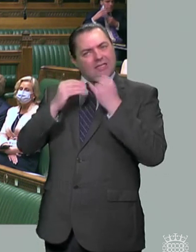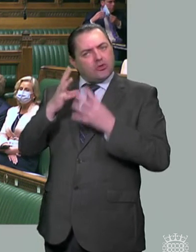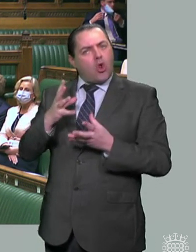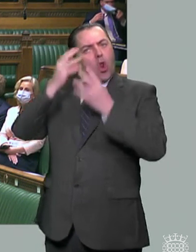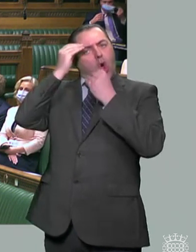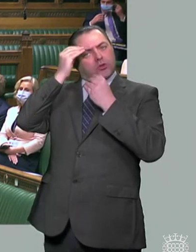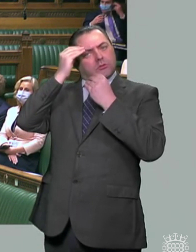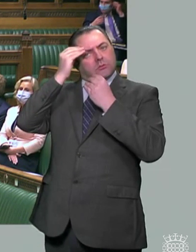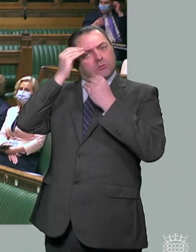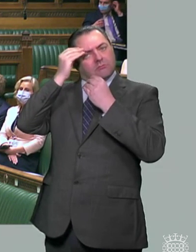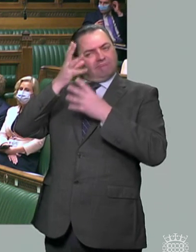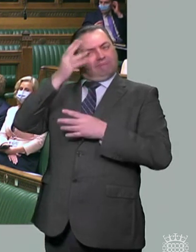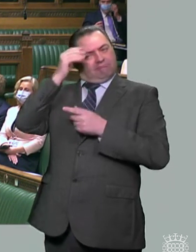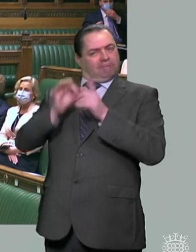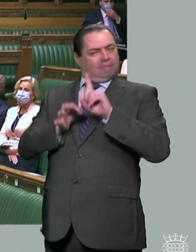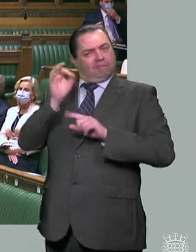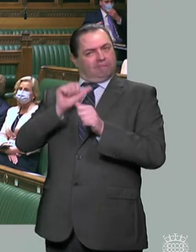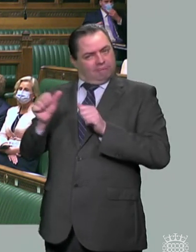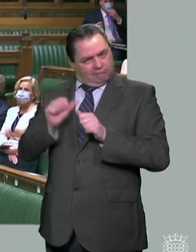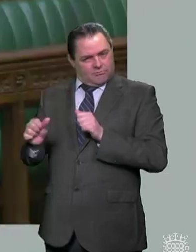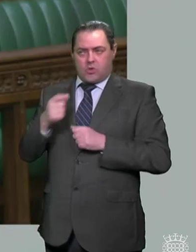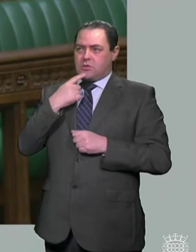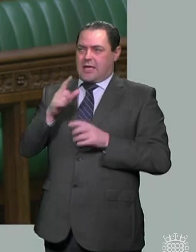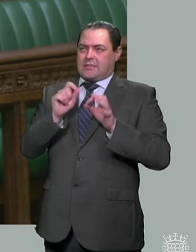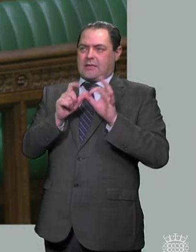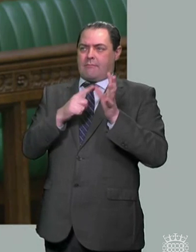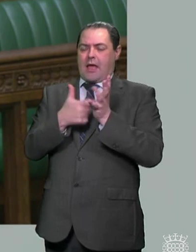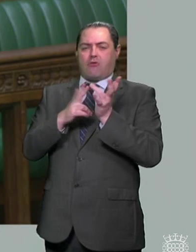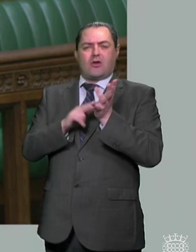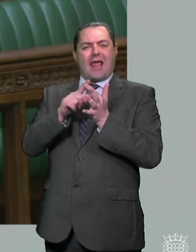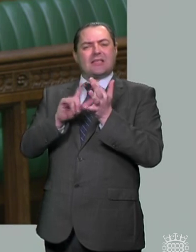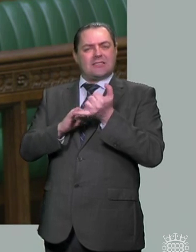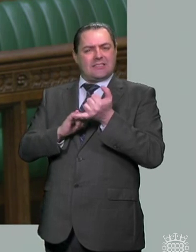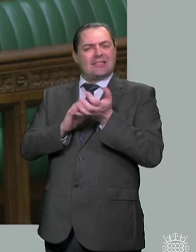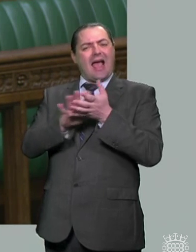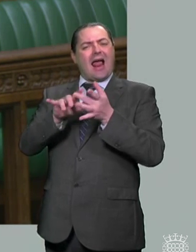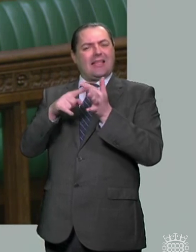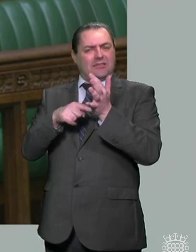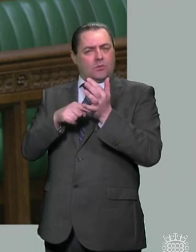Just before we broke for the recess it was announced that Baroness Hallett would be leading that inquiry.